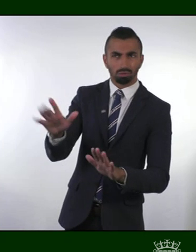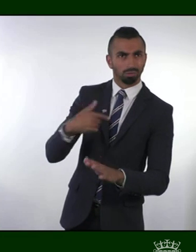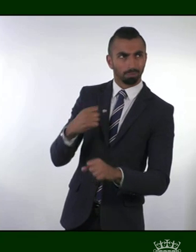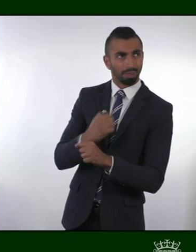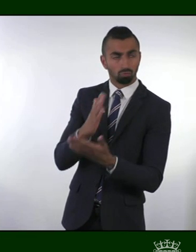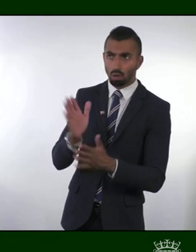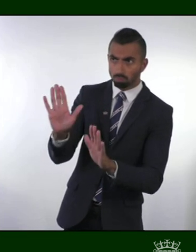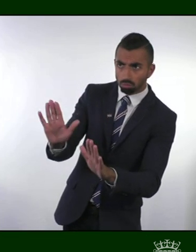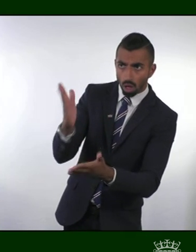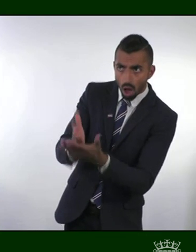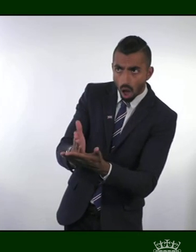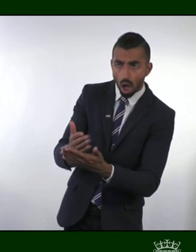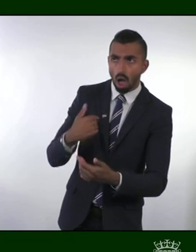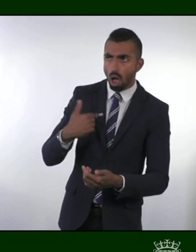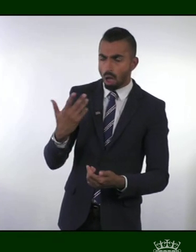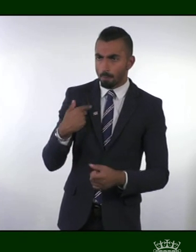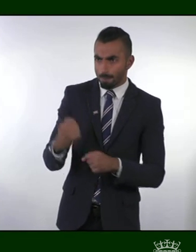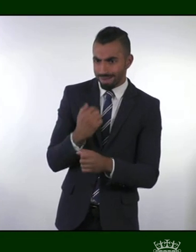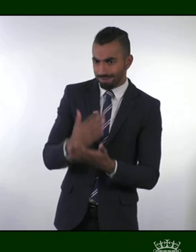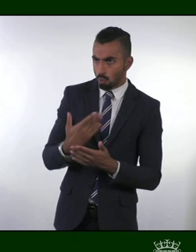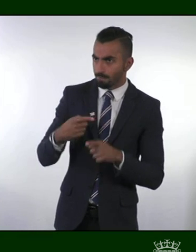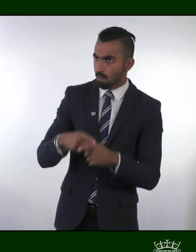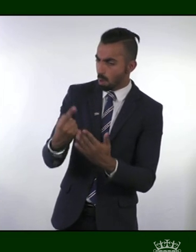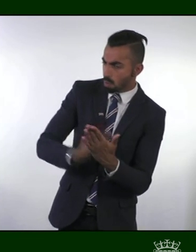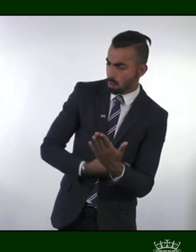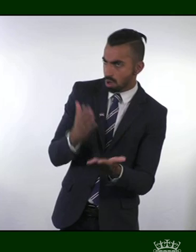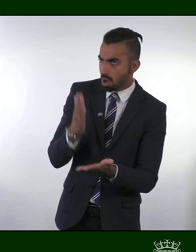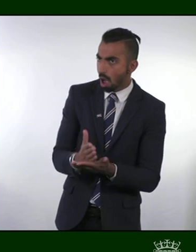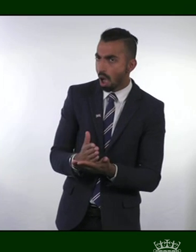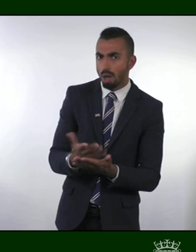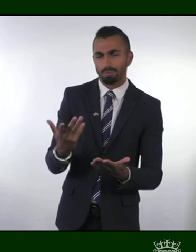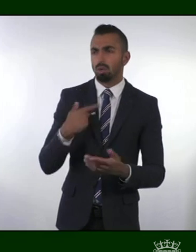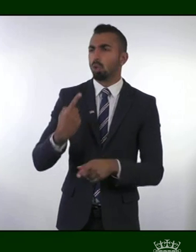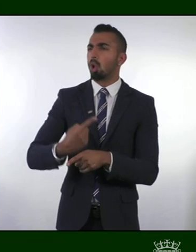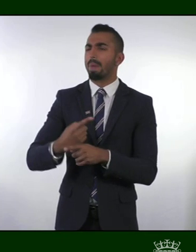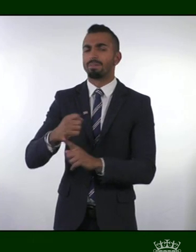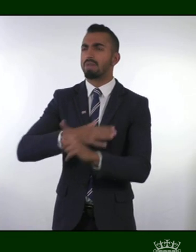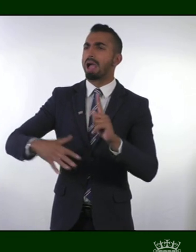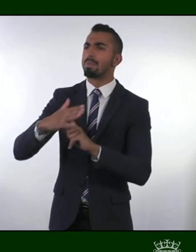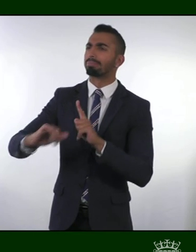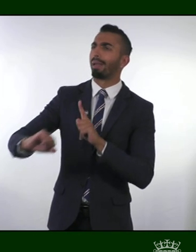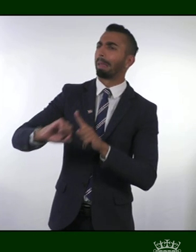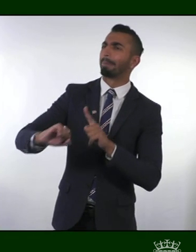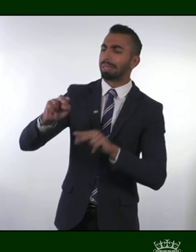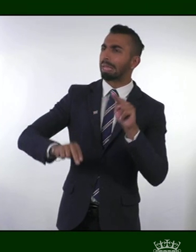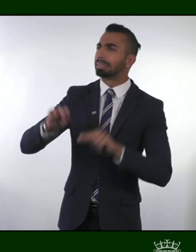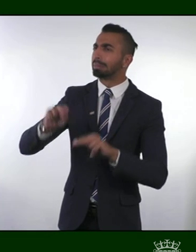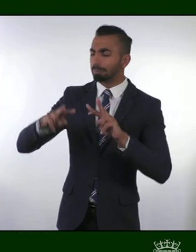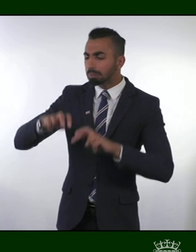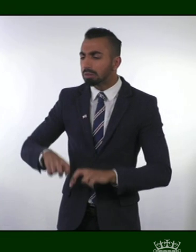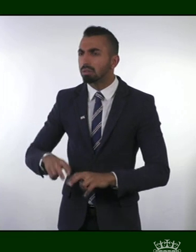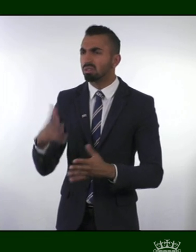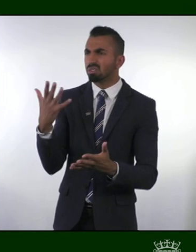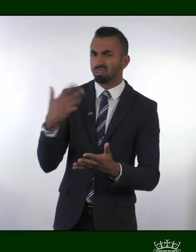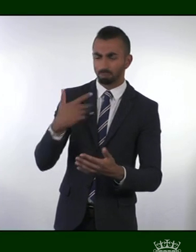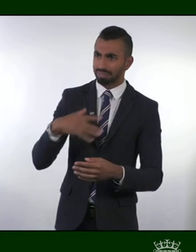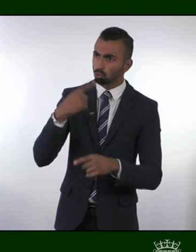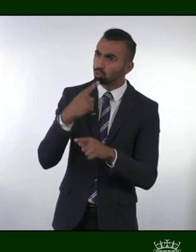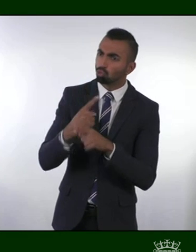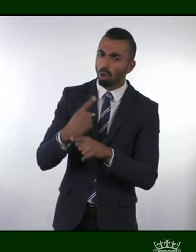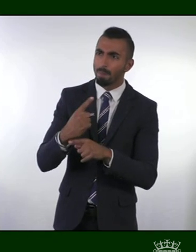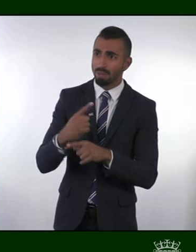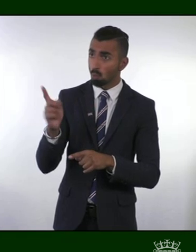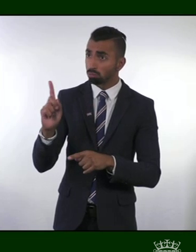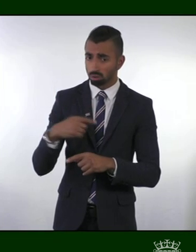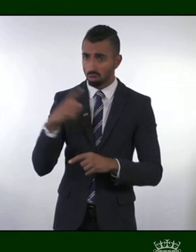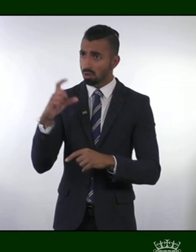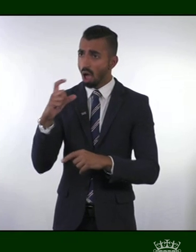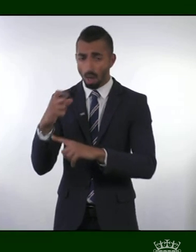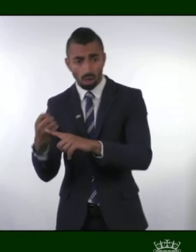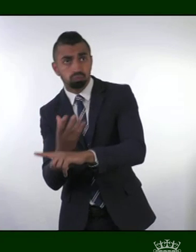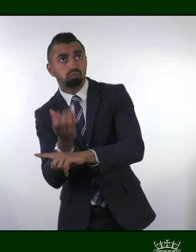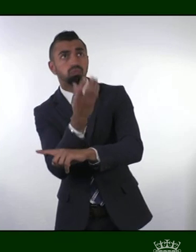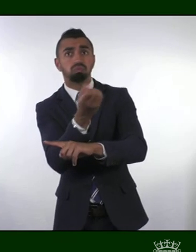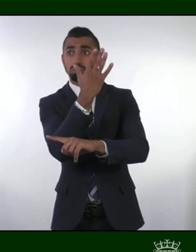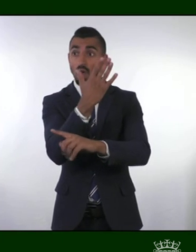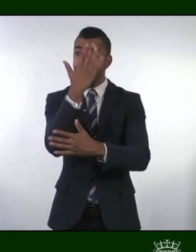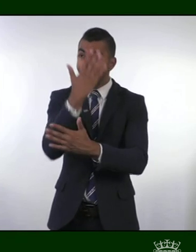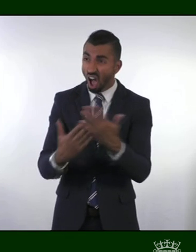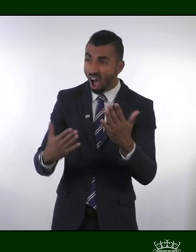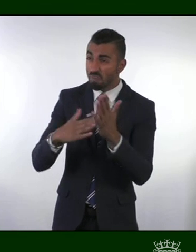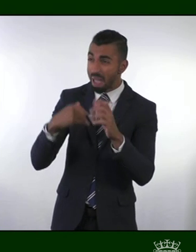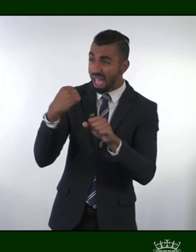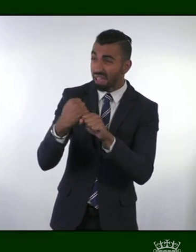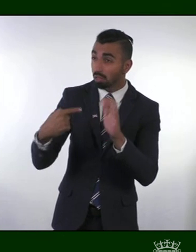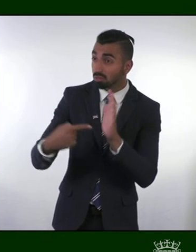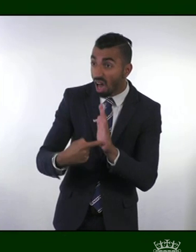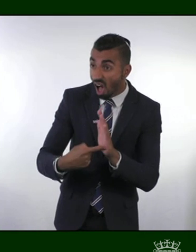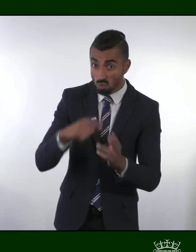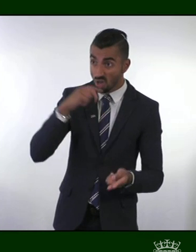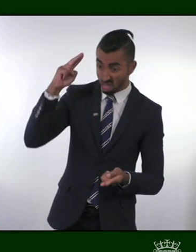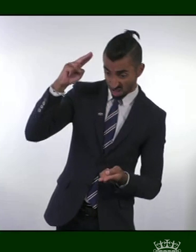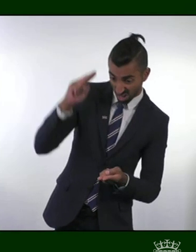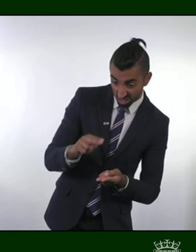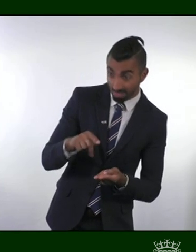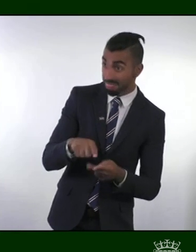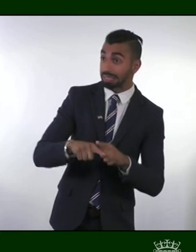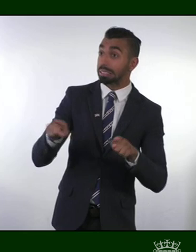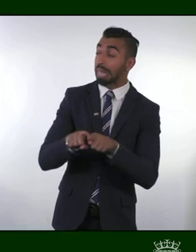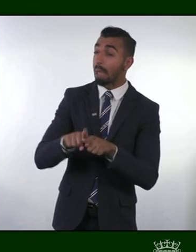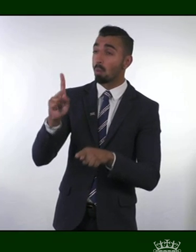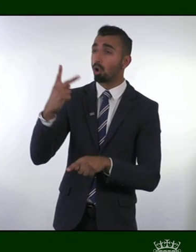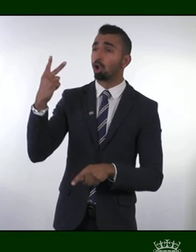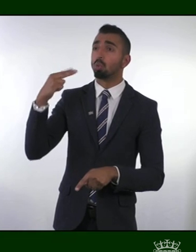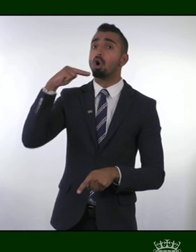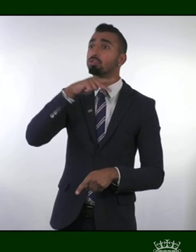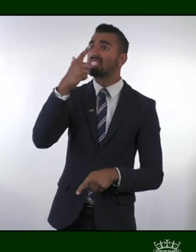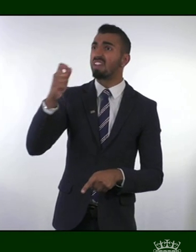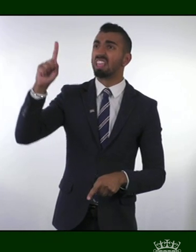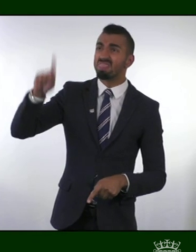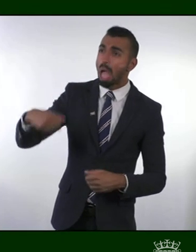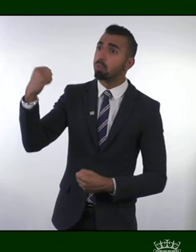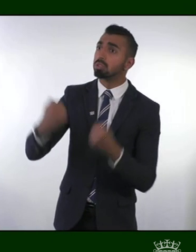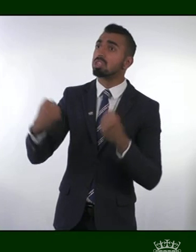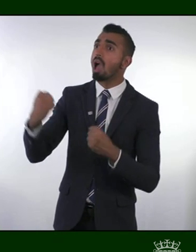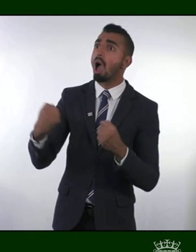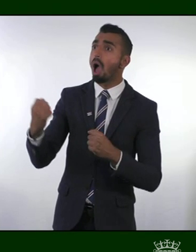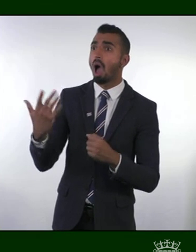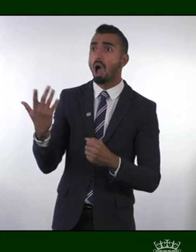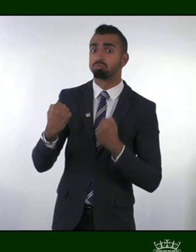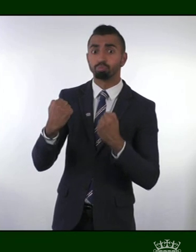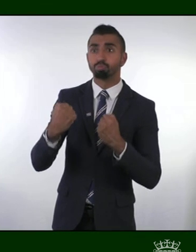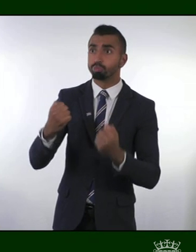As for the environmental impact, I gave a flavour of it earlier. The sum total of the green homes grant scheme and public sector decarbonisation fund will mean that about half a megatonne of carbon will be saved every year, which is the equivalent of about 270,000 cars taken off the road, and there will be about 140,000 new jobs.